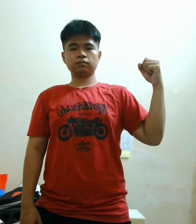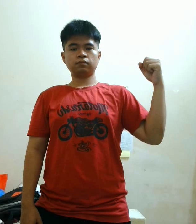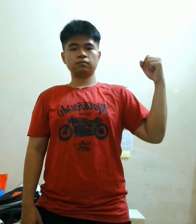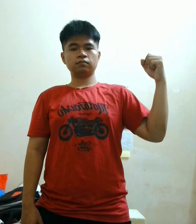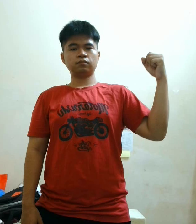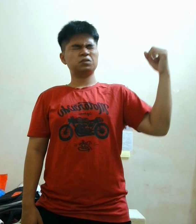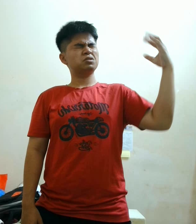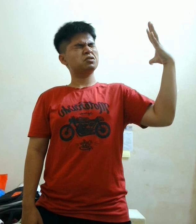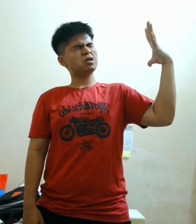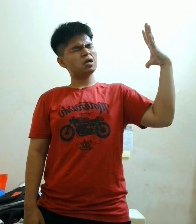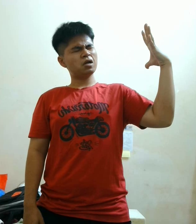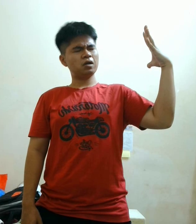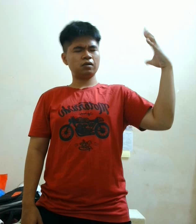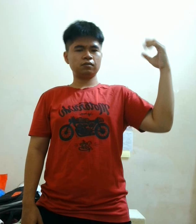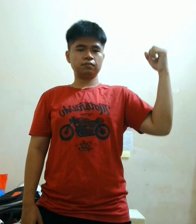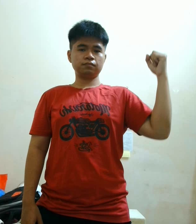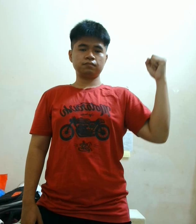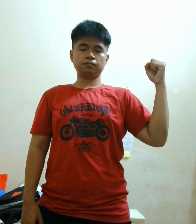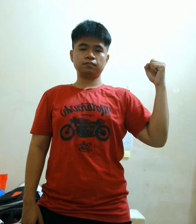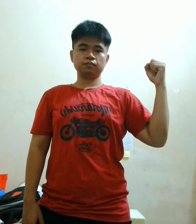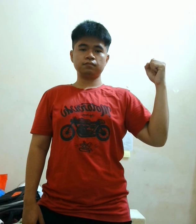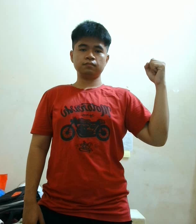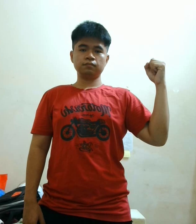troi nang